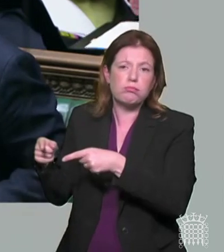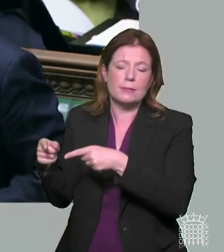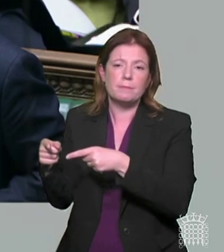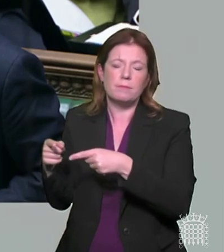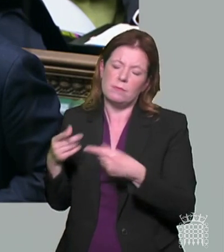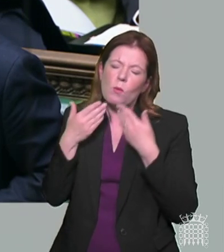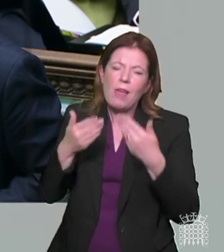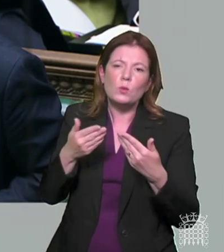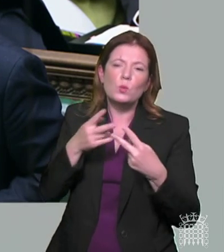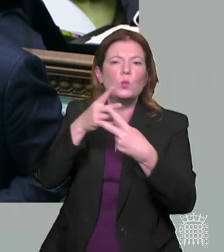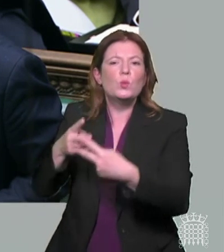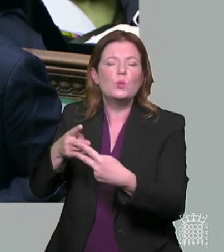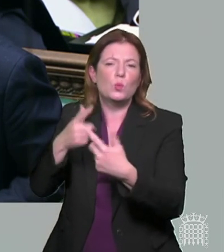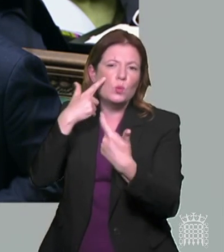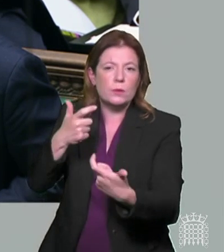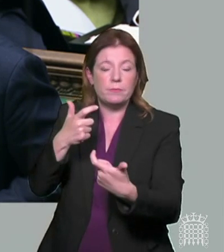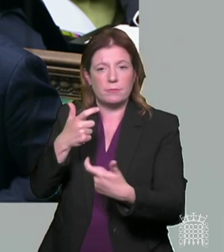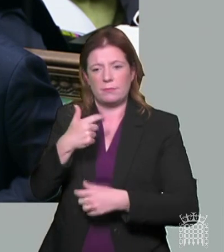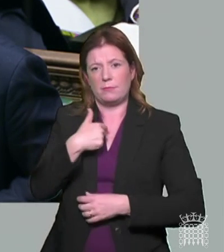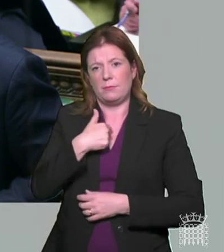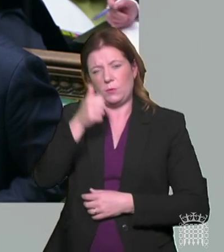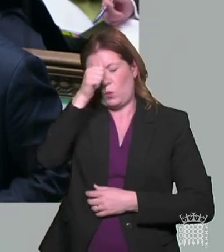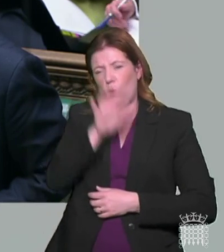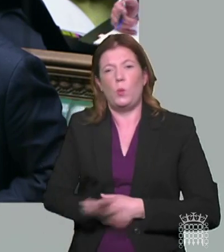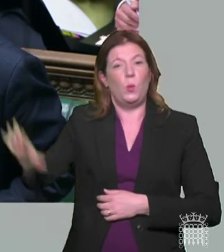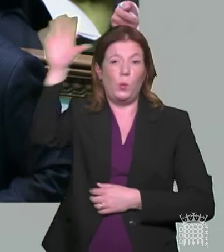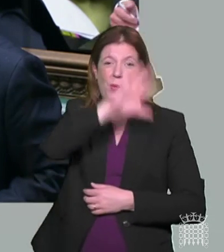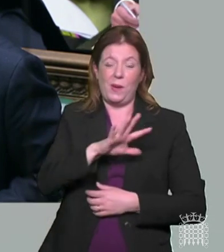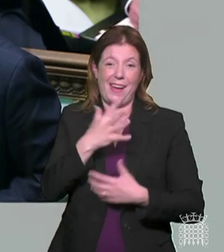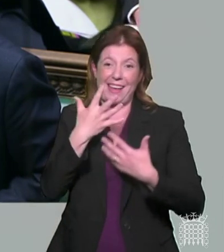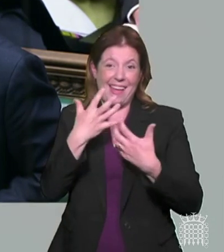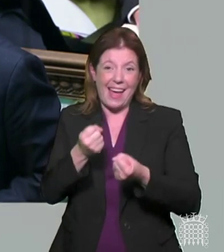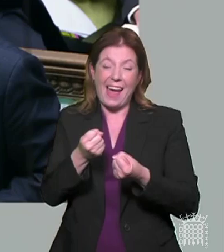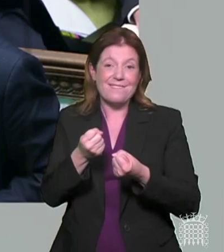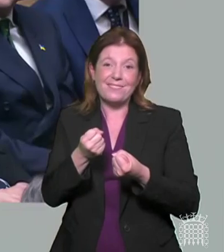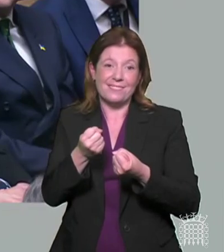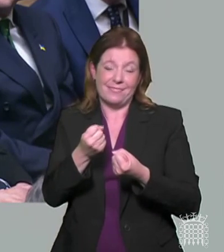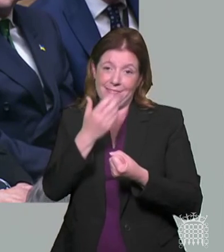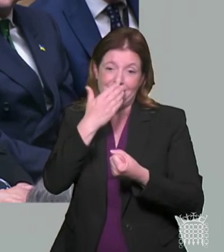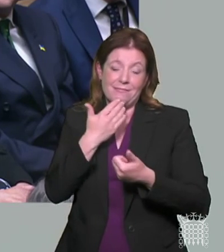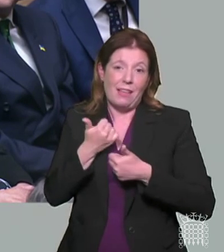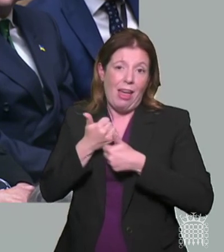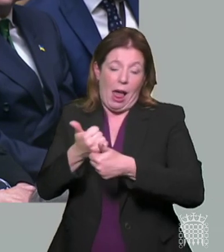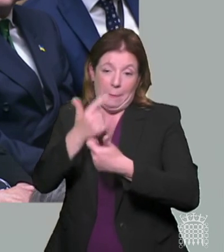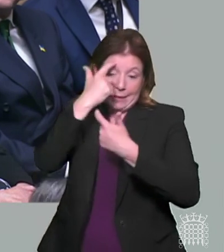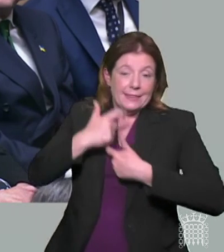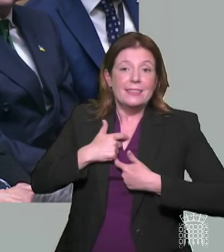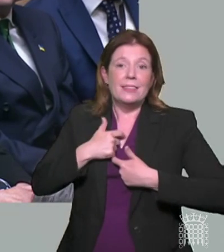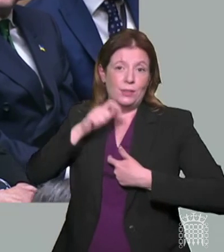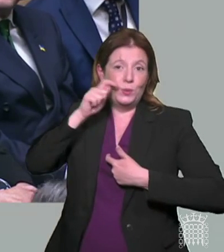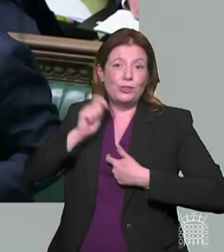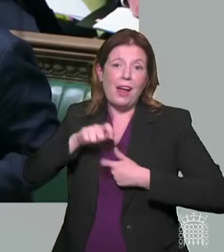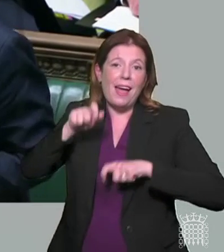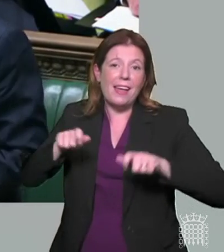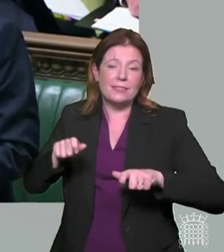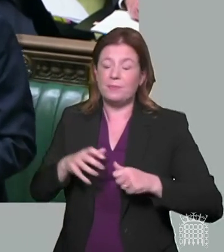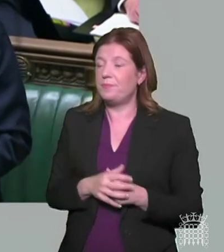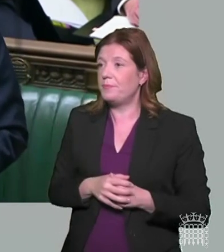I know that Members up and down the country have constituents who are being incredibly generous; I think we can all be proud of the UK’s efforts.